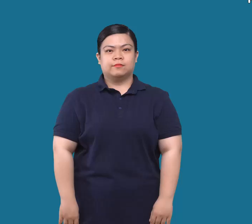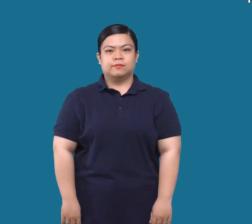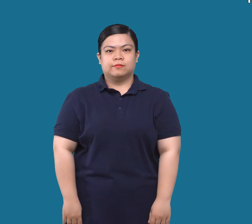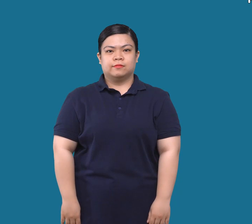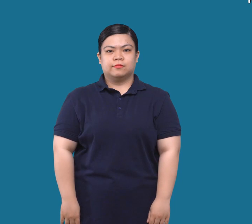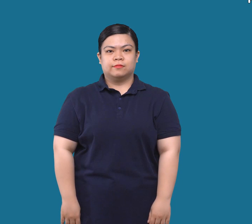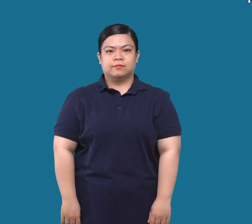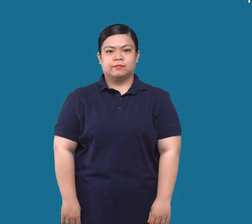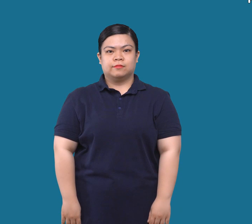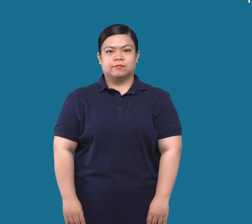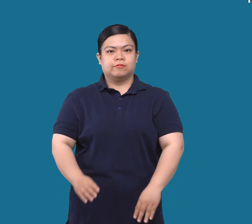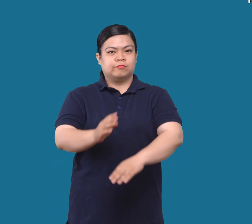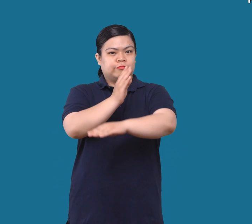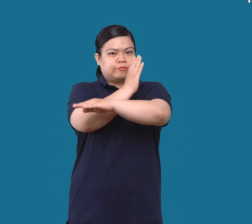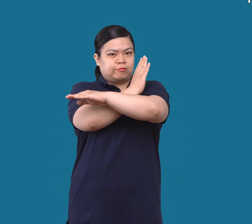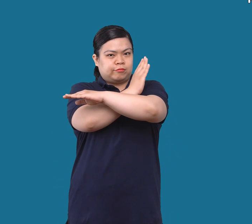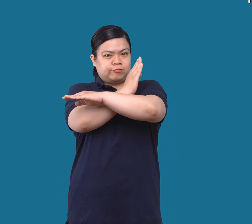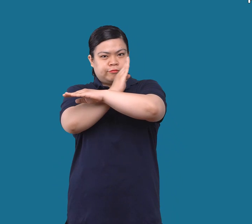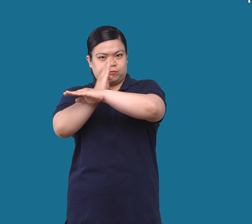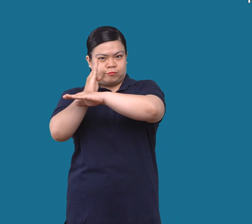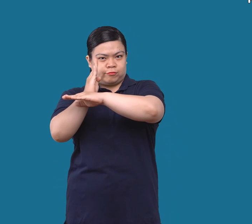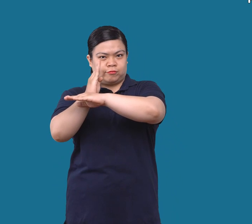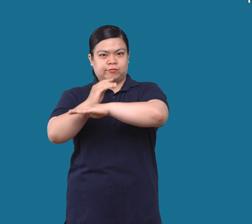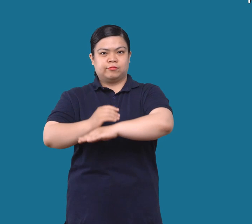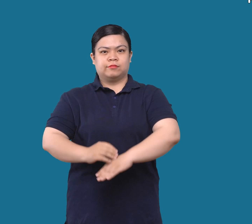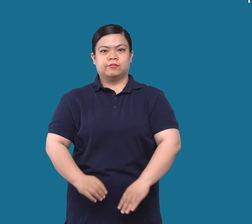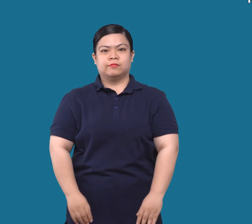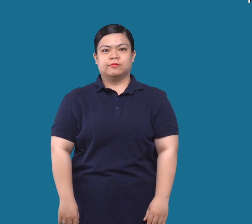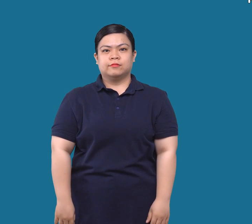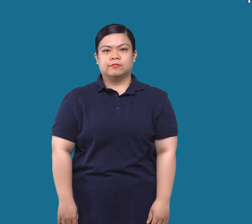phòng thư viện